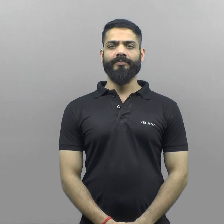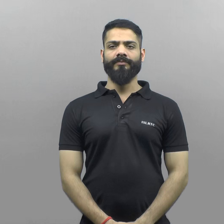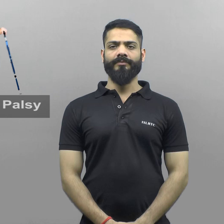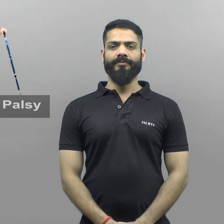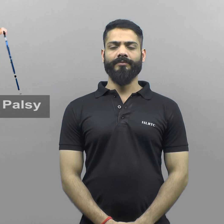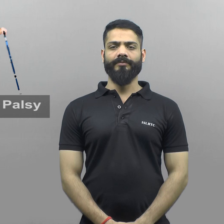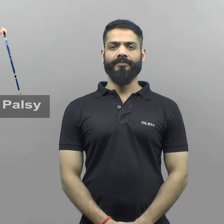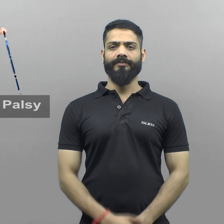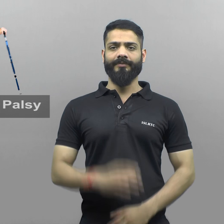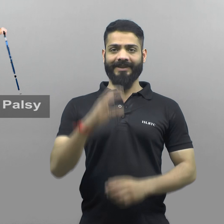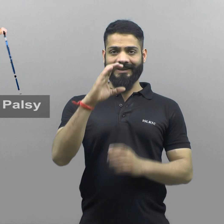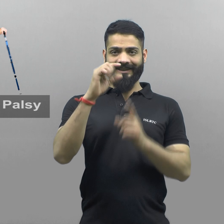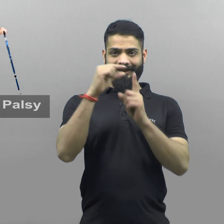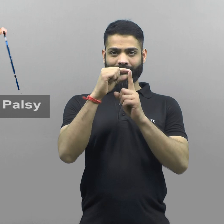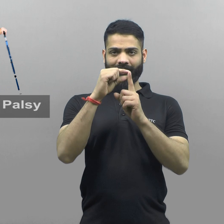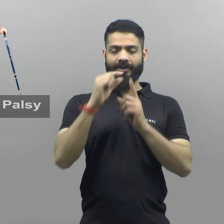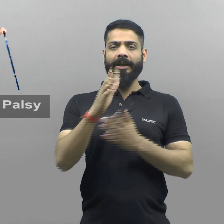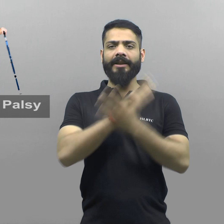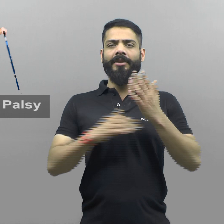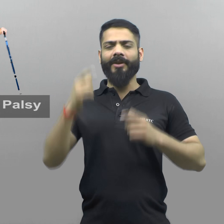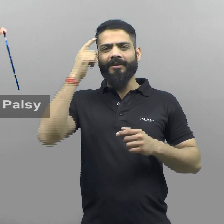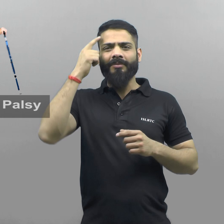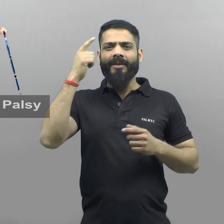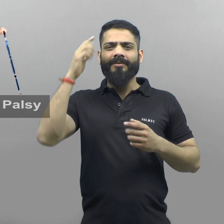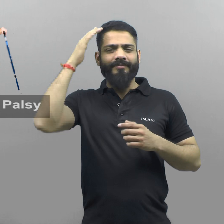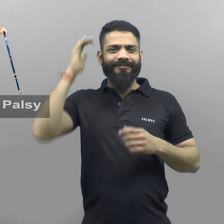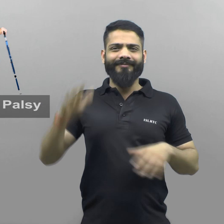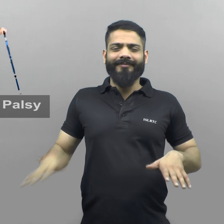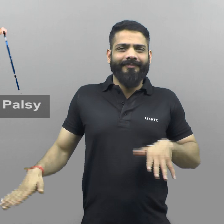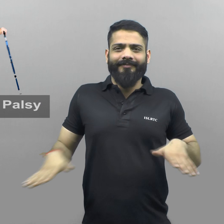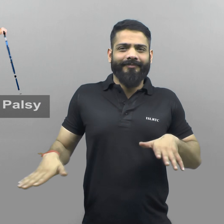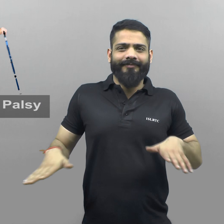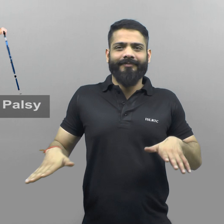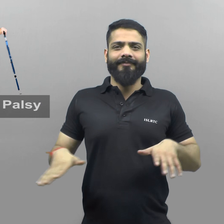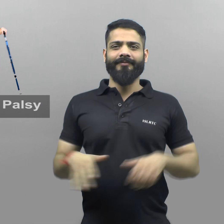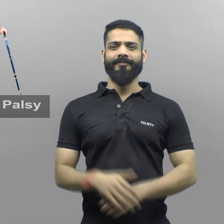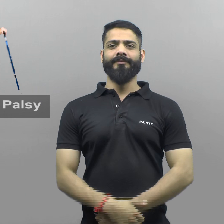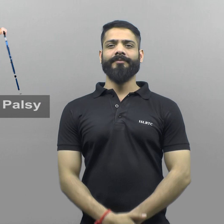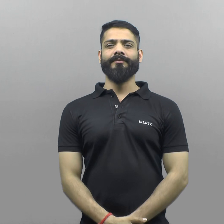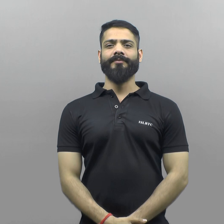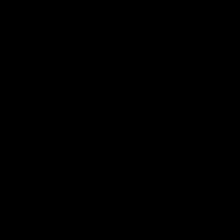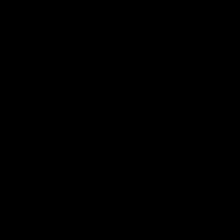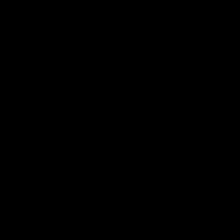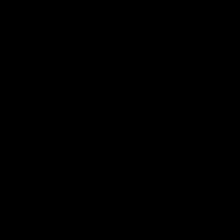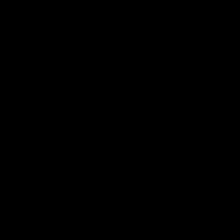Cerebral Palsy